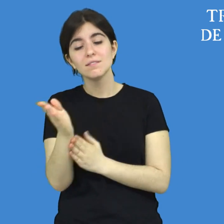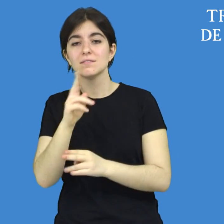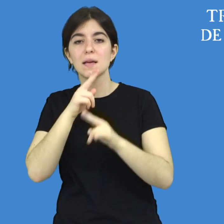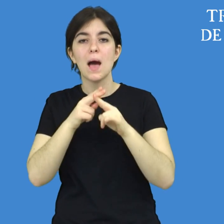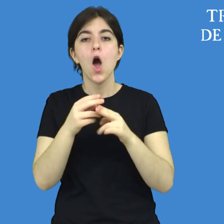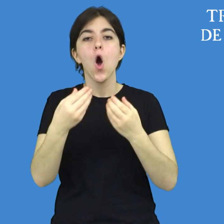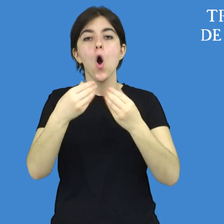nombre